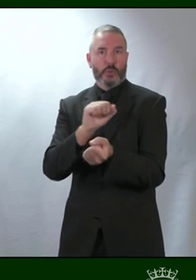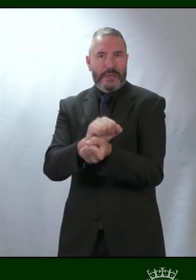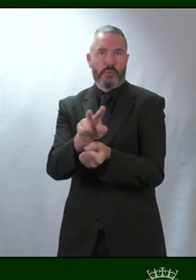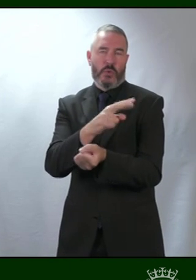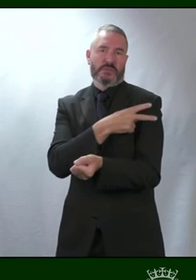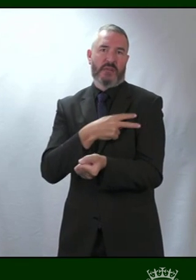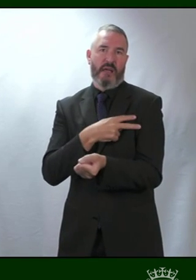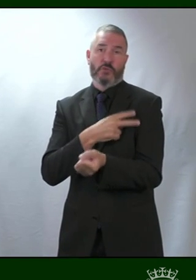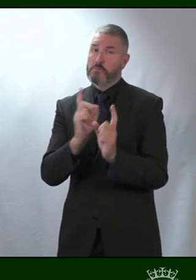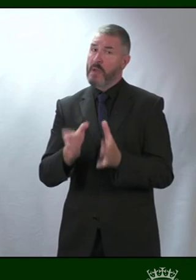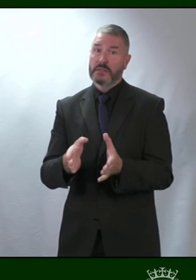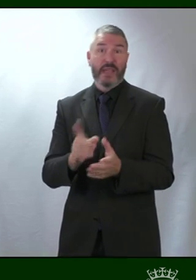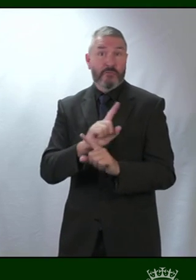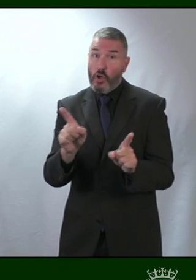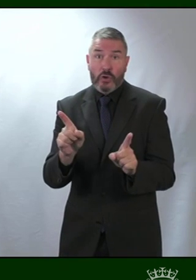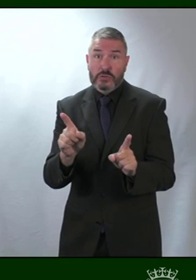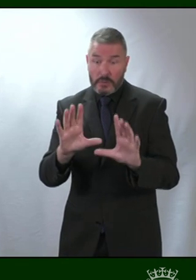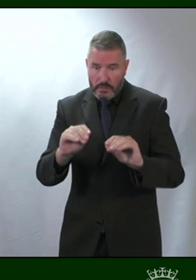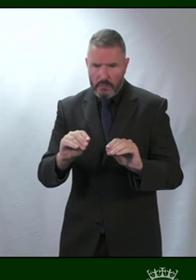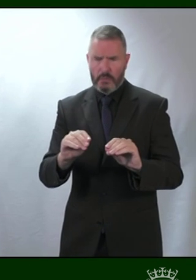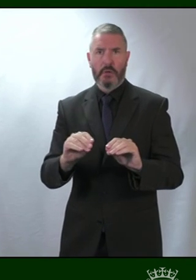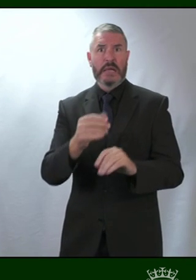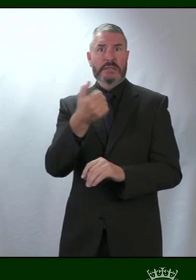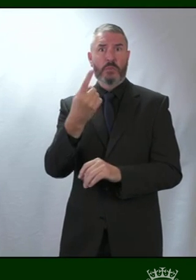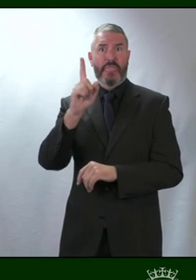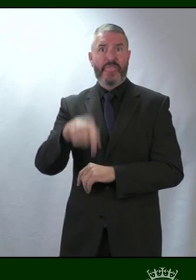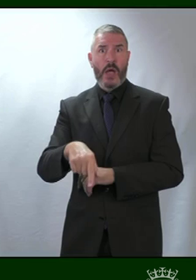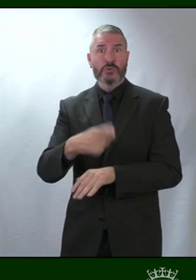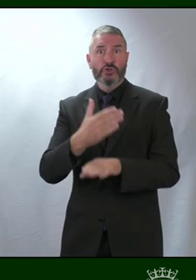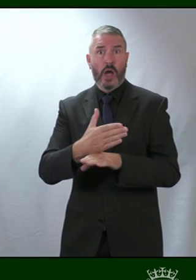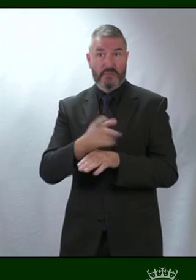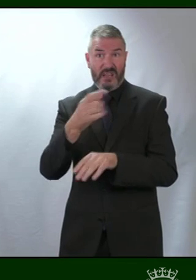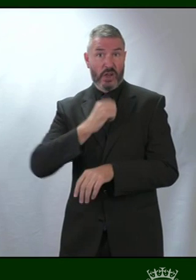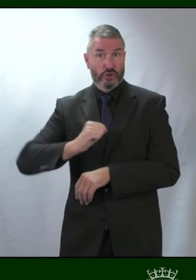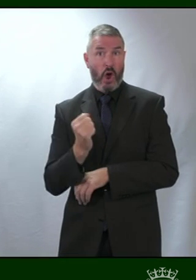The alternative is putting 61,000 jobs in Scotland at risk.